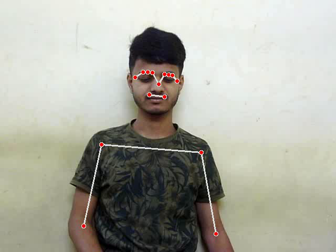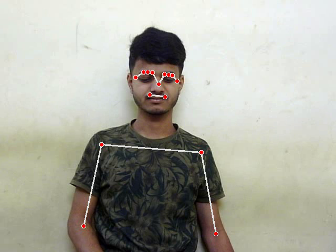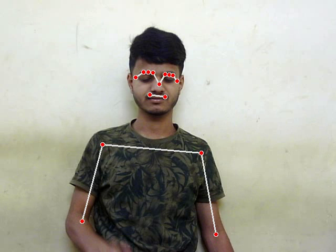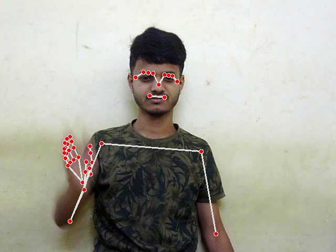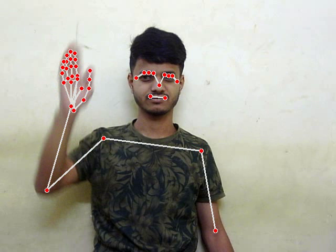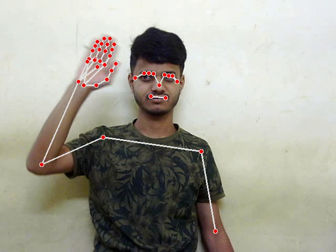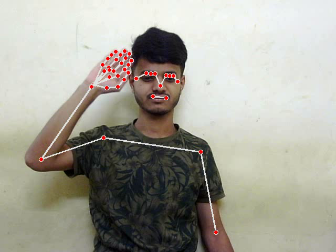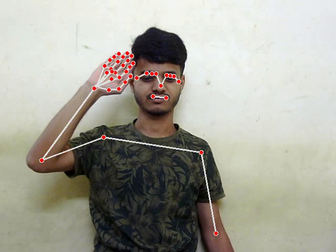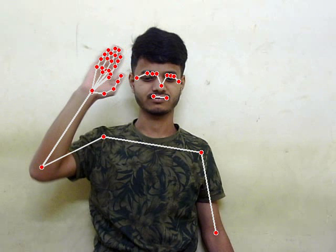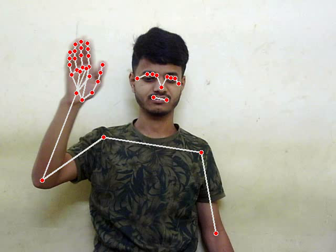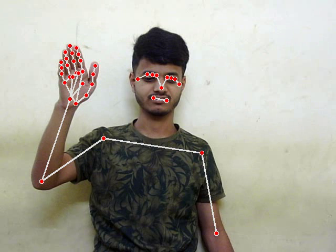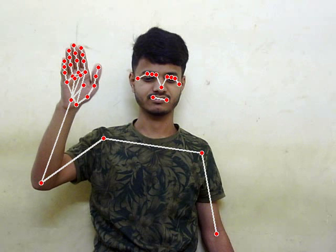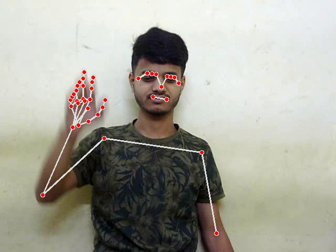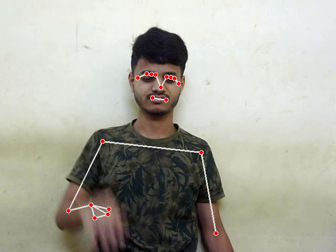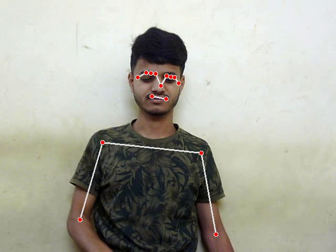hello